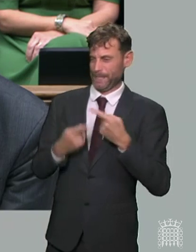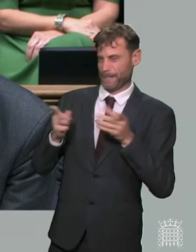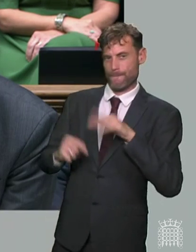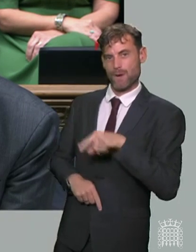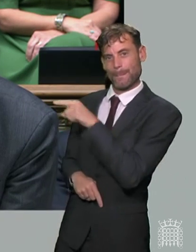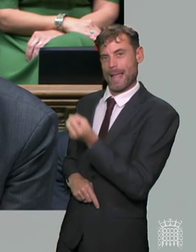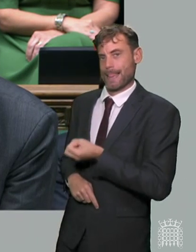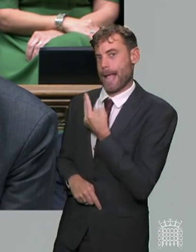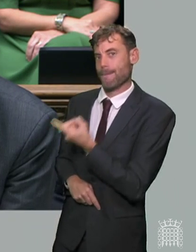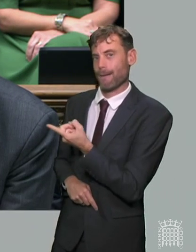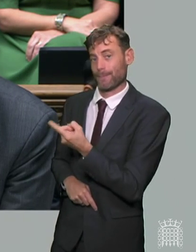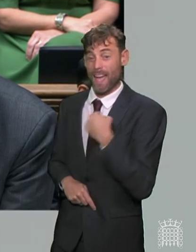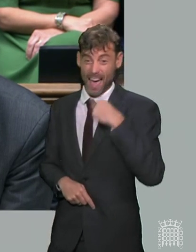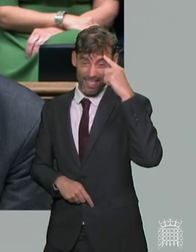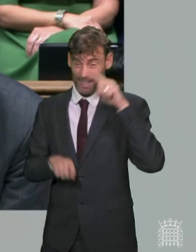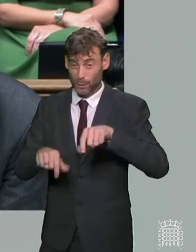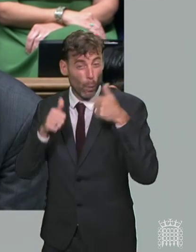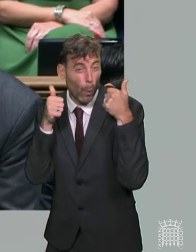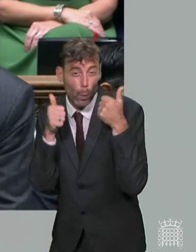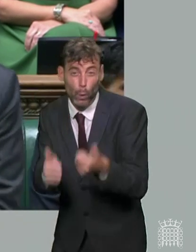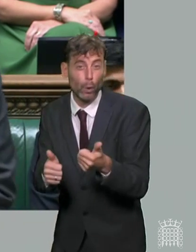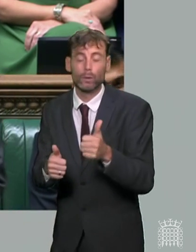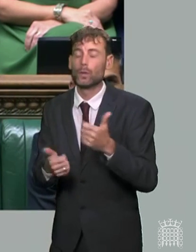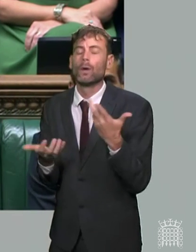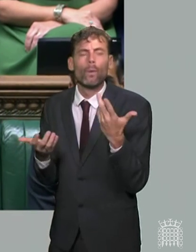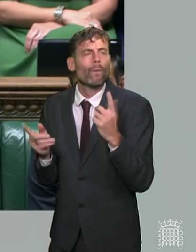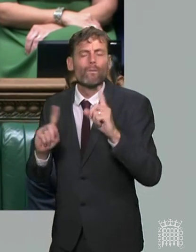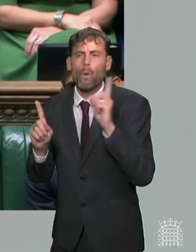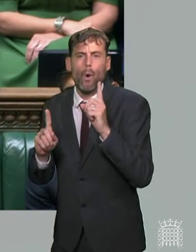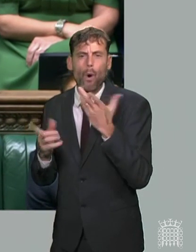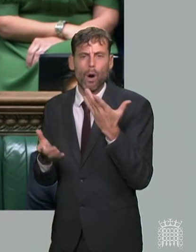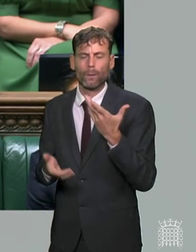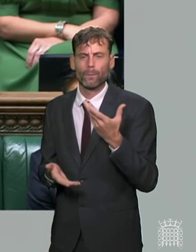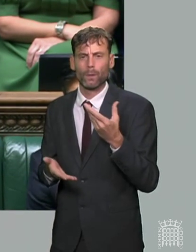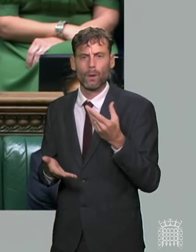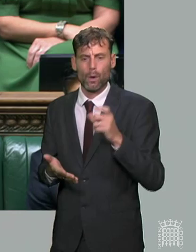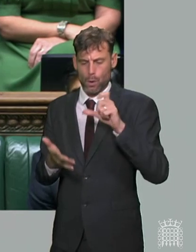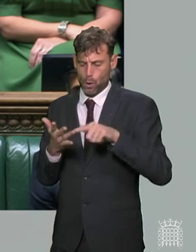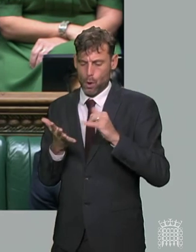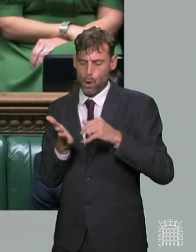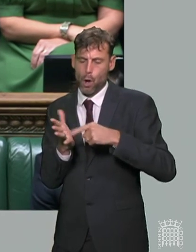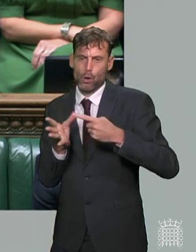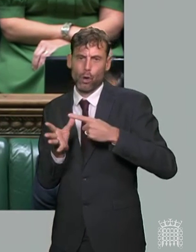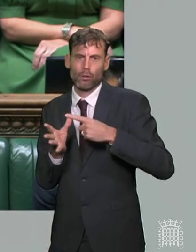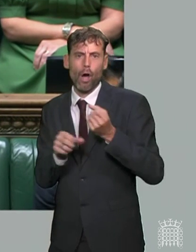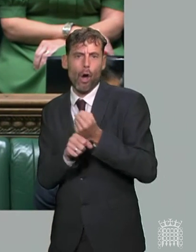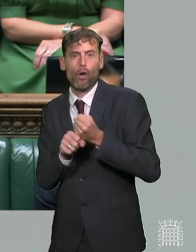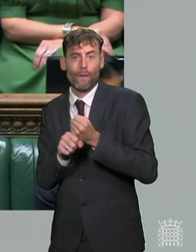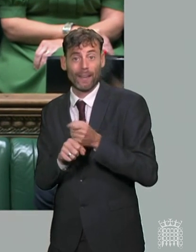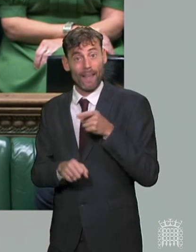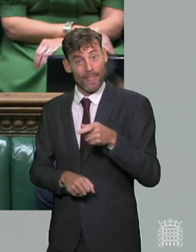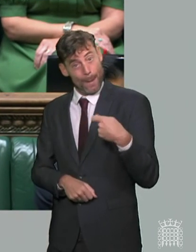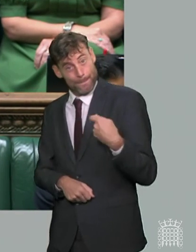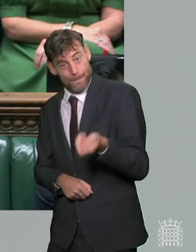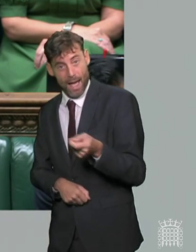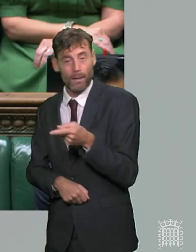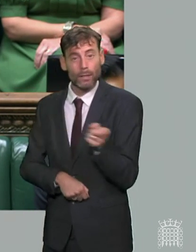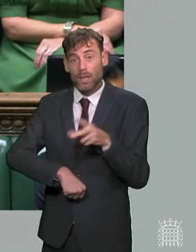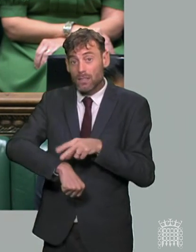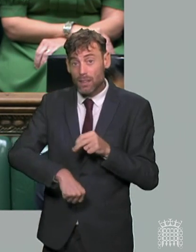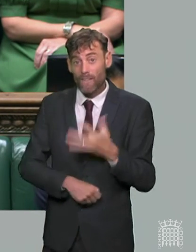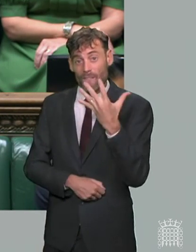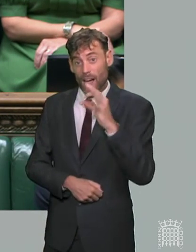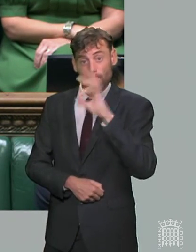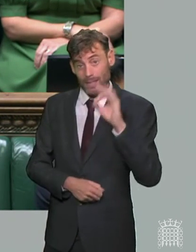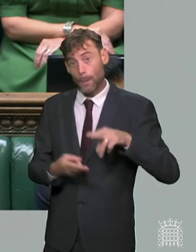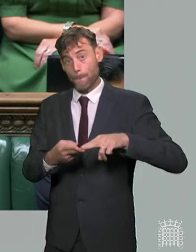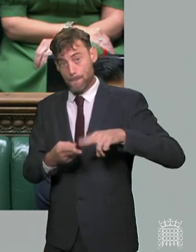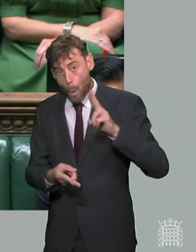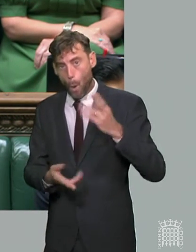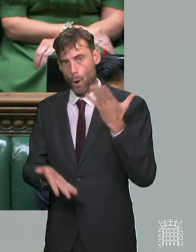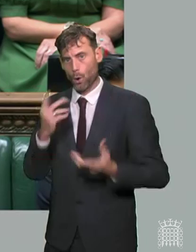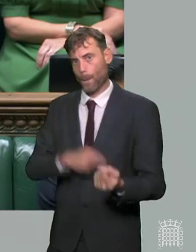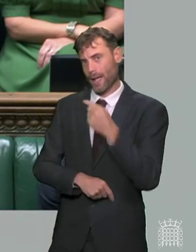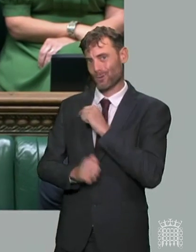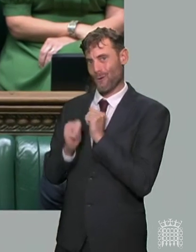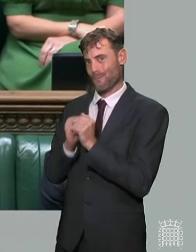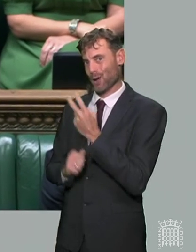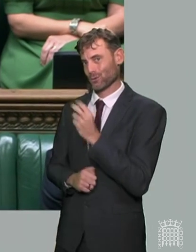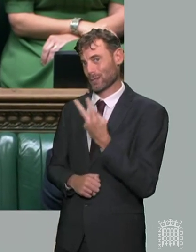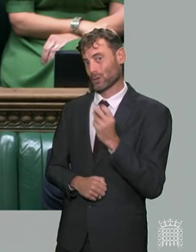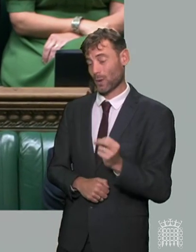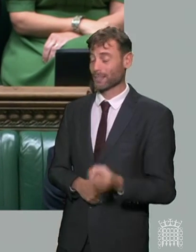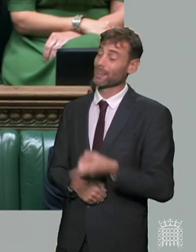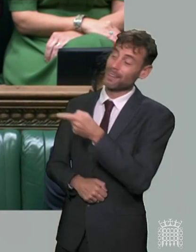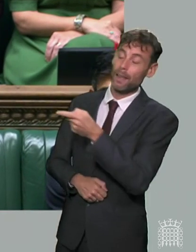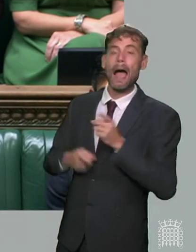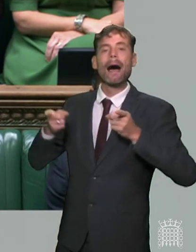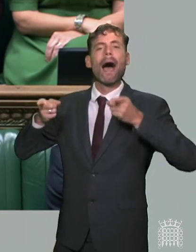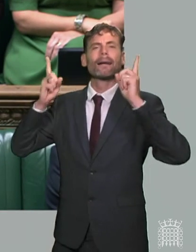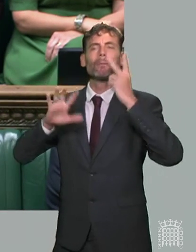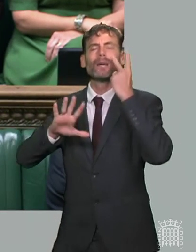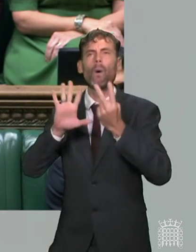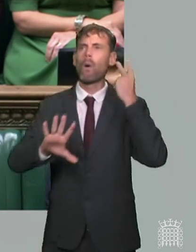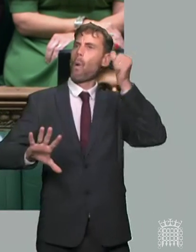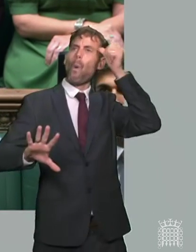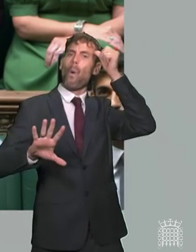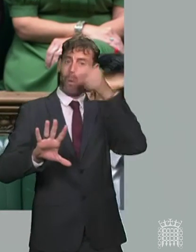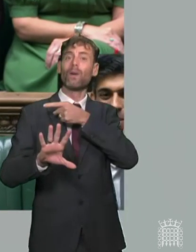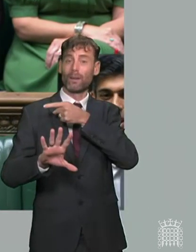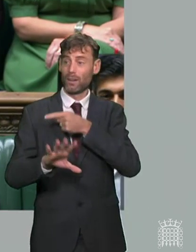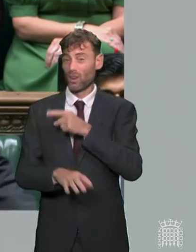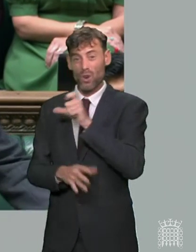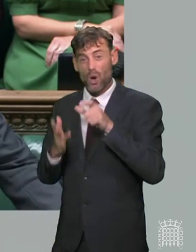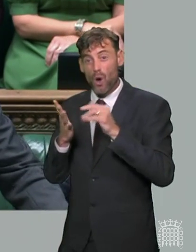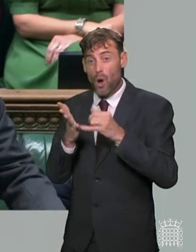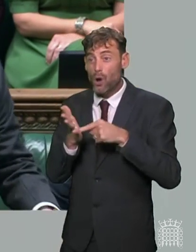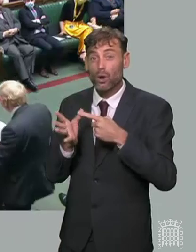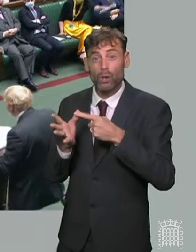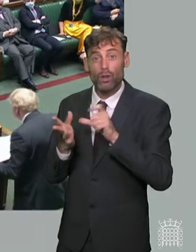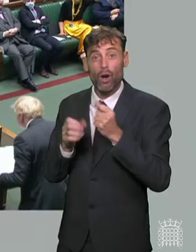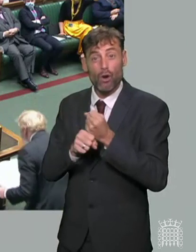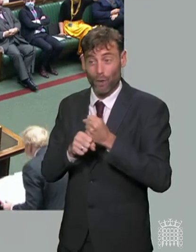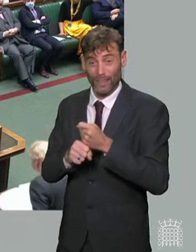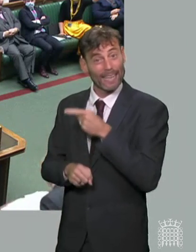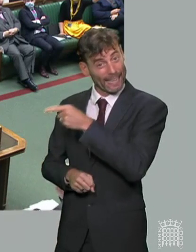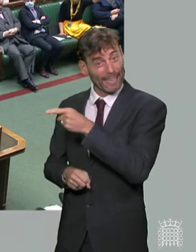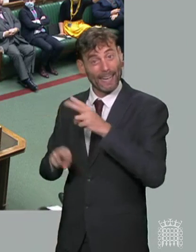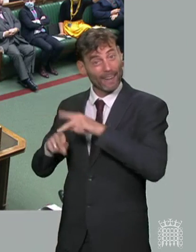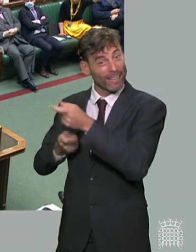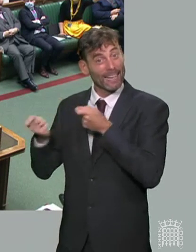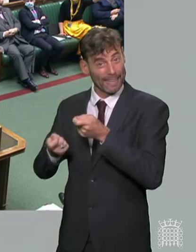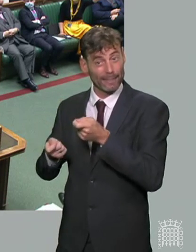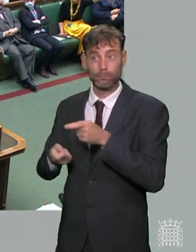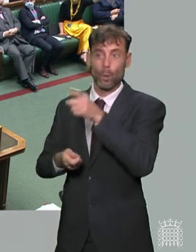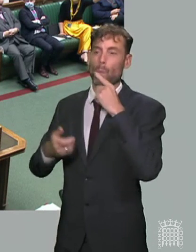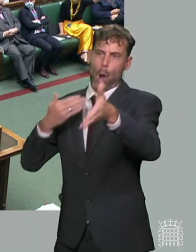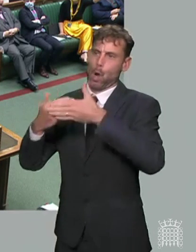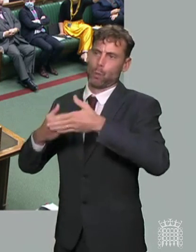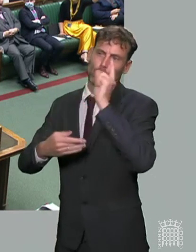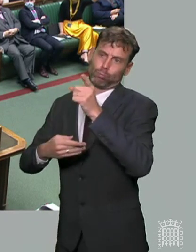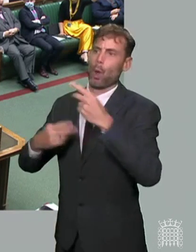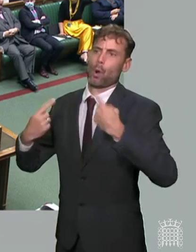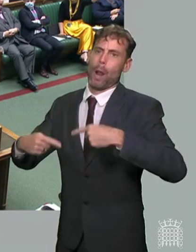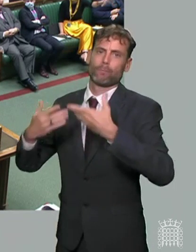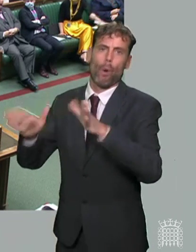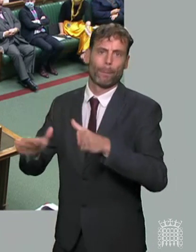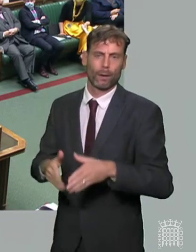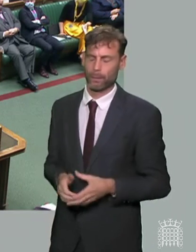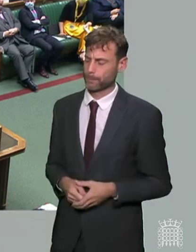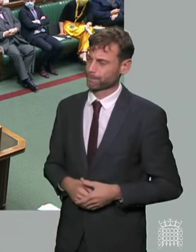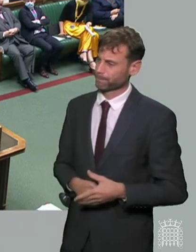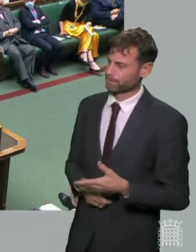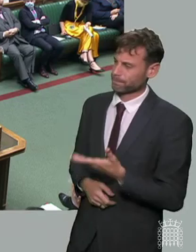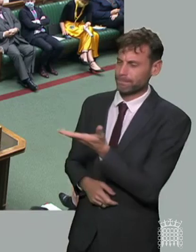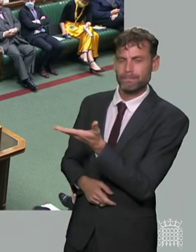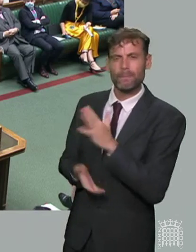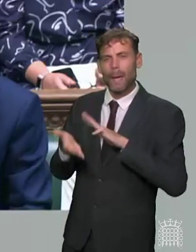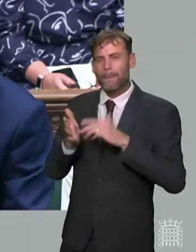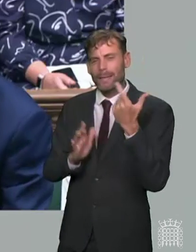I think it is a good thing, for instance, that Costa Coffee is now paying 5% more than it was before the pandemic—and never forget, Mr Speaker, that if we had listened to Captain Hindsight, Costa Coffee would still be closed.